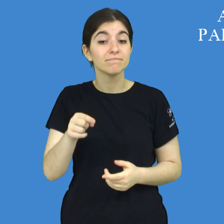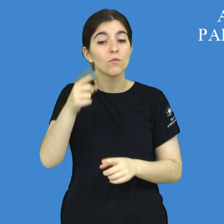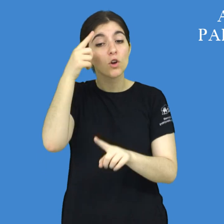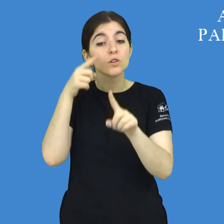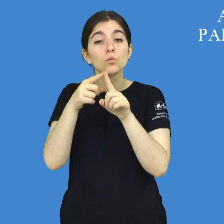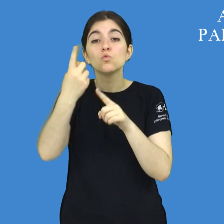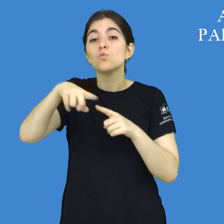objetivo